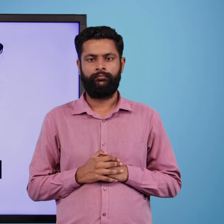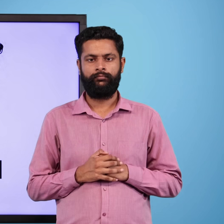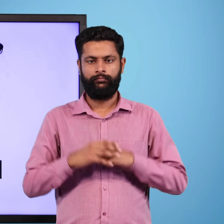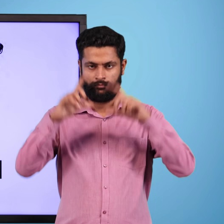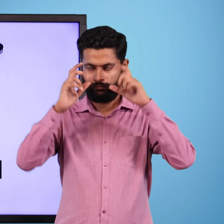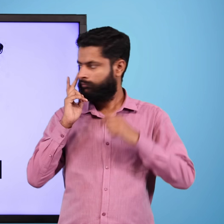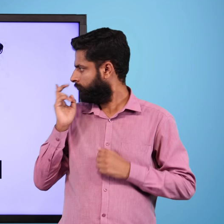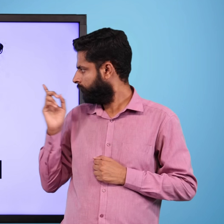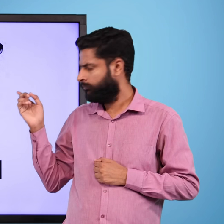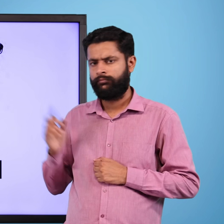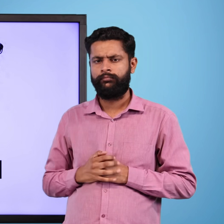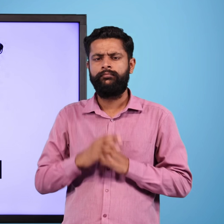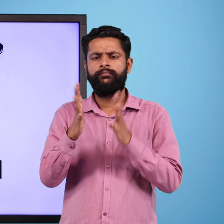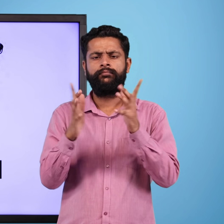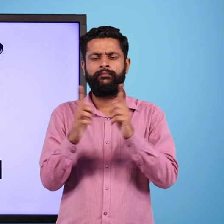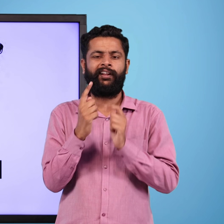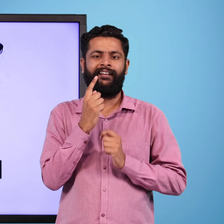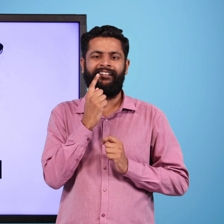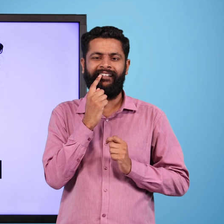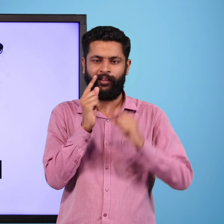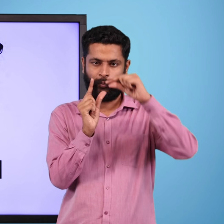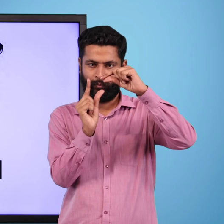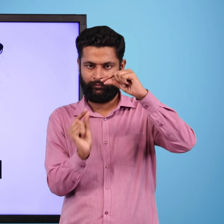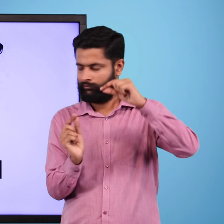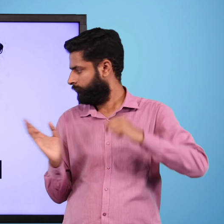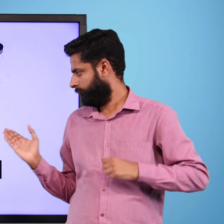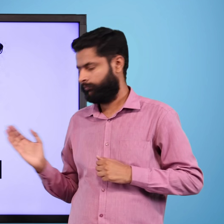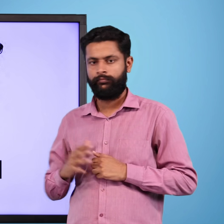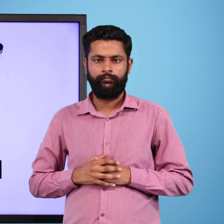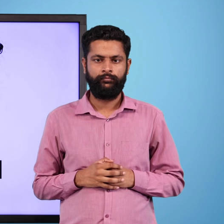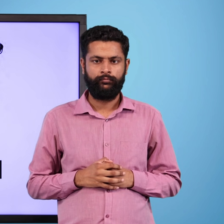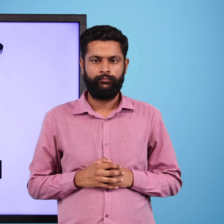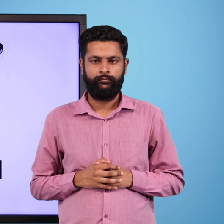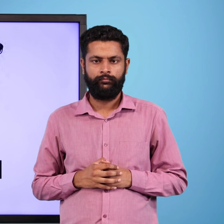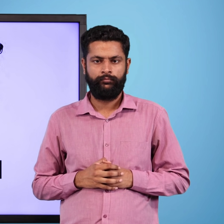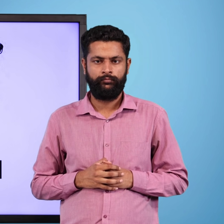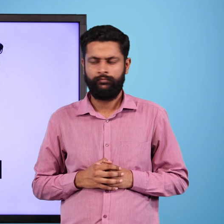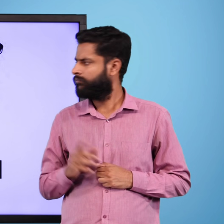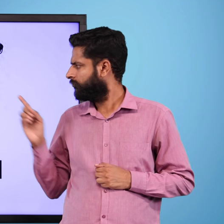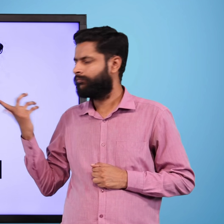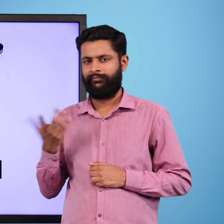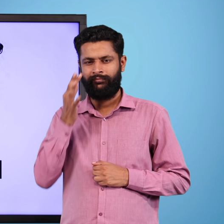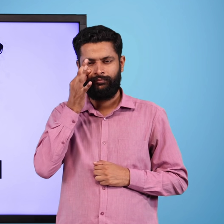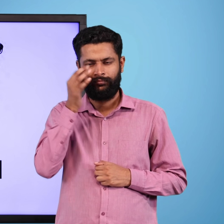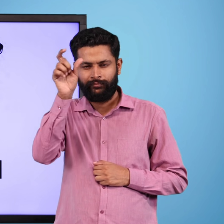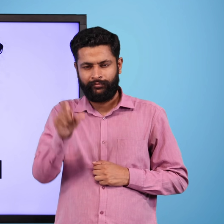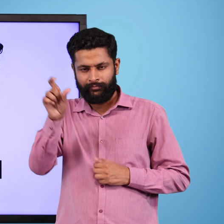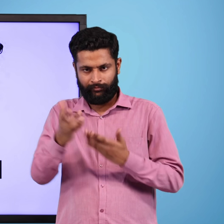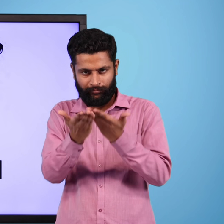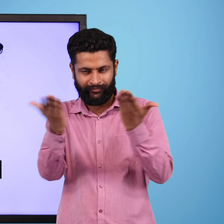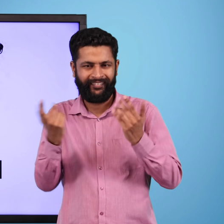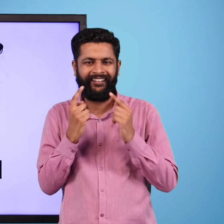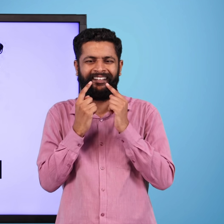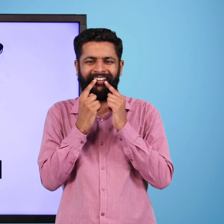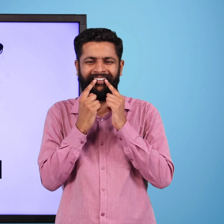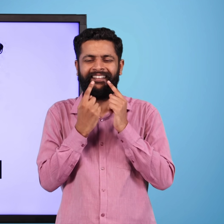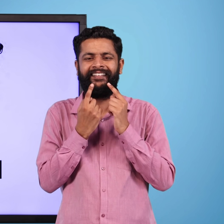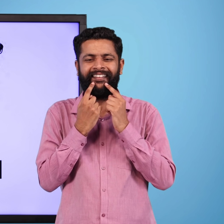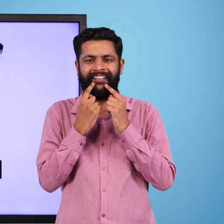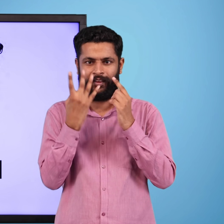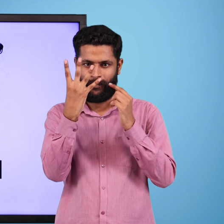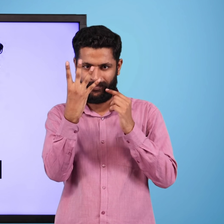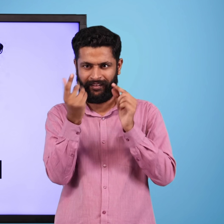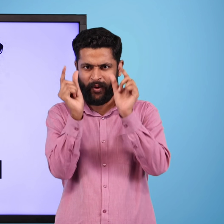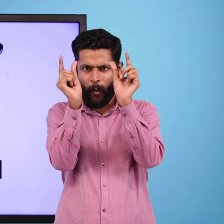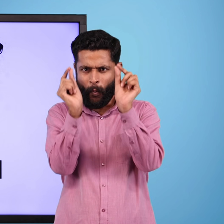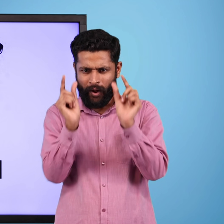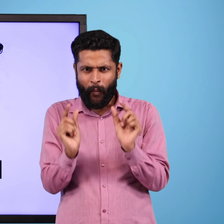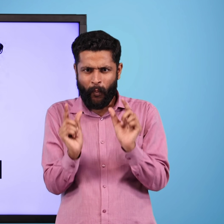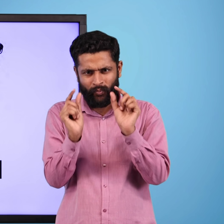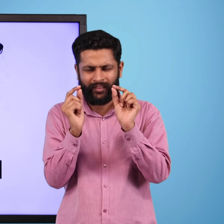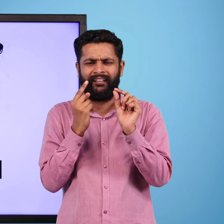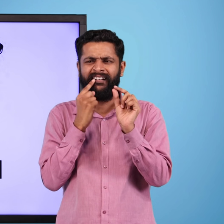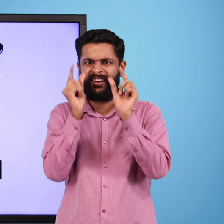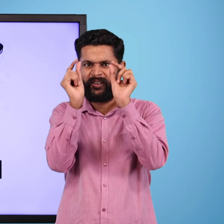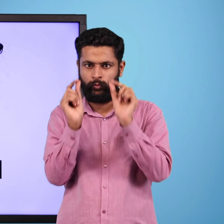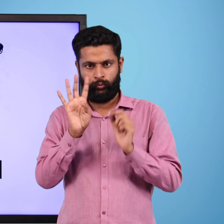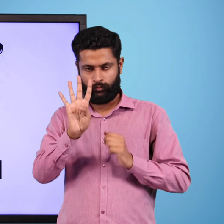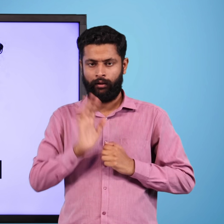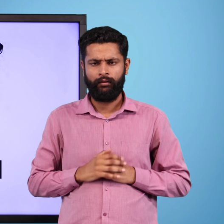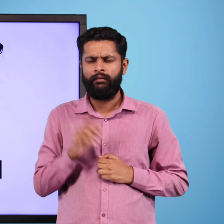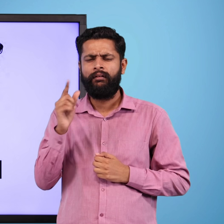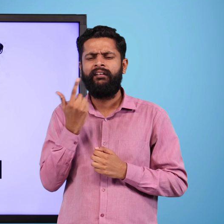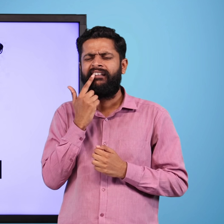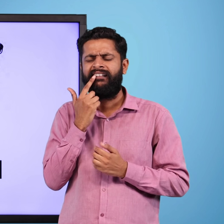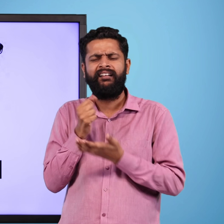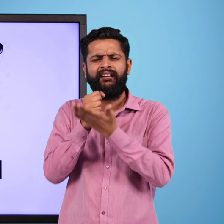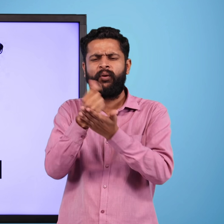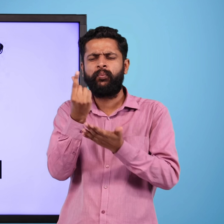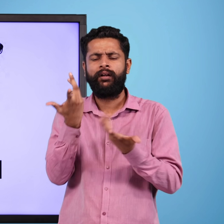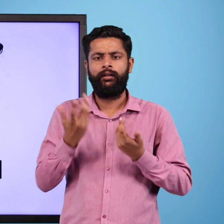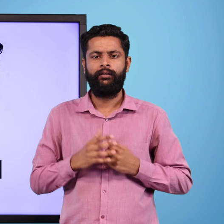canine teeth This is the sign for canine teeth. Humans have four canine teeth. These are sharp and are used for piercing and tearing food.